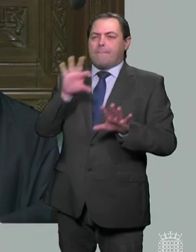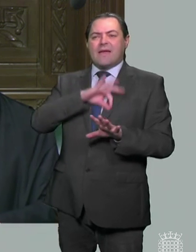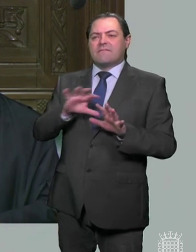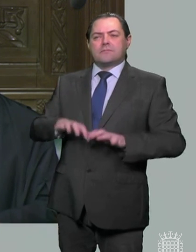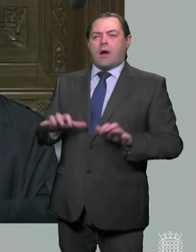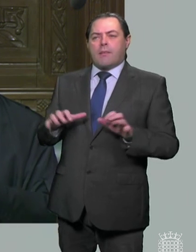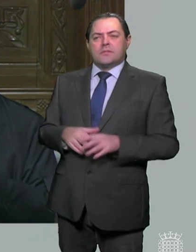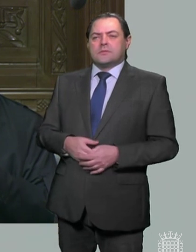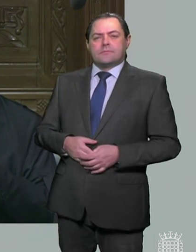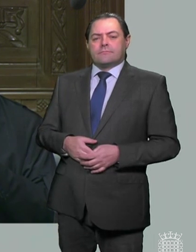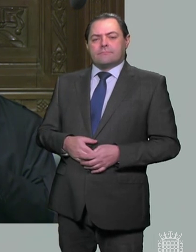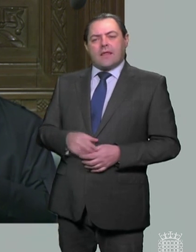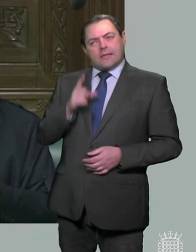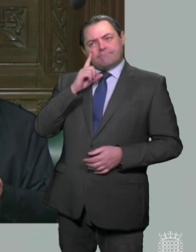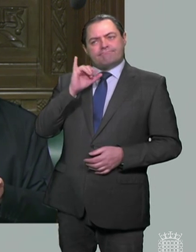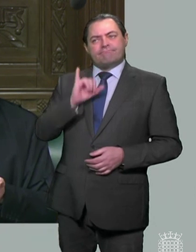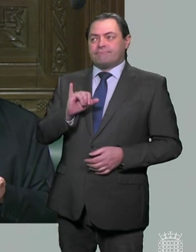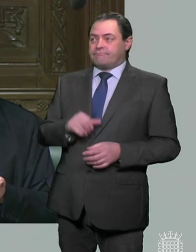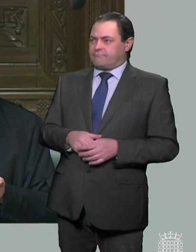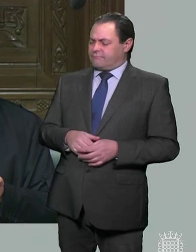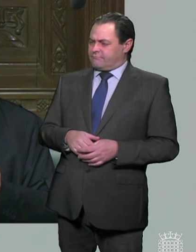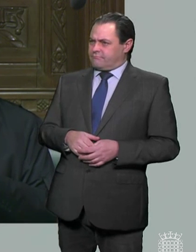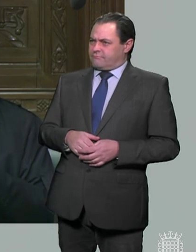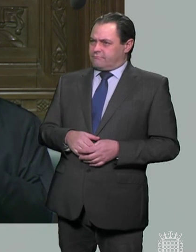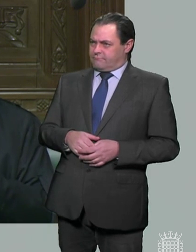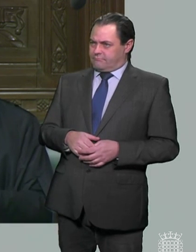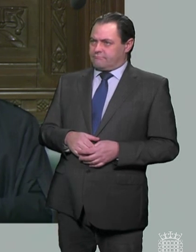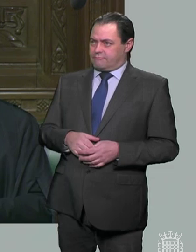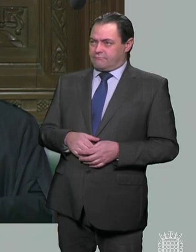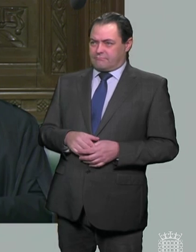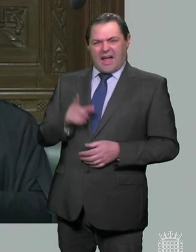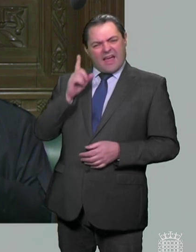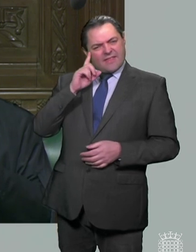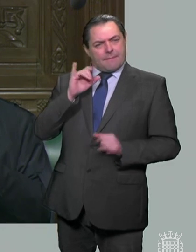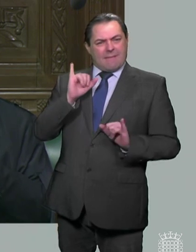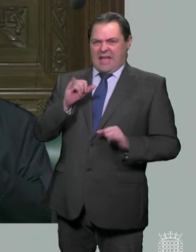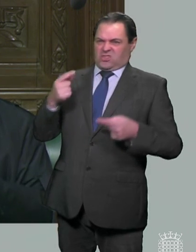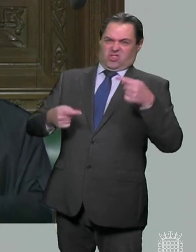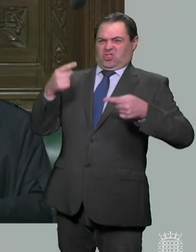I will be quite honest; I think it has been ill-tempered.